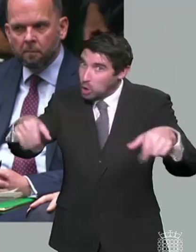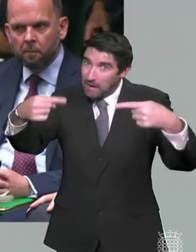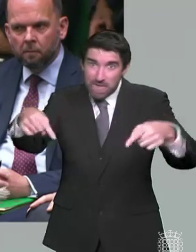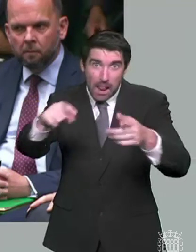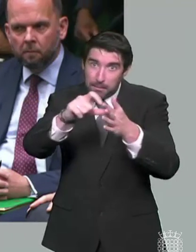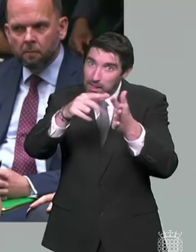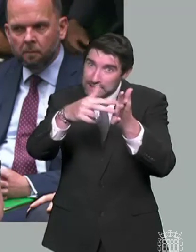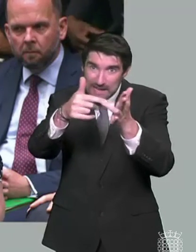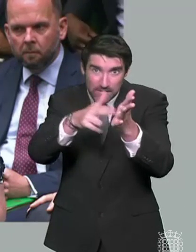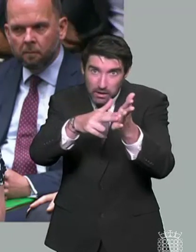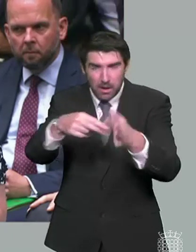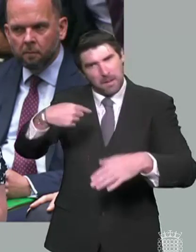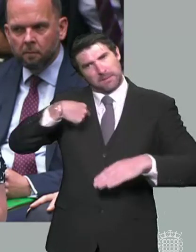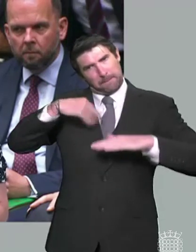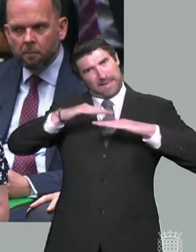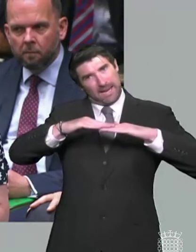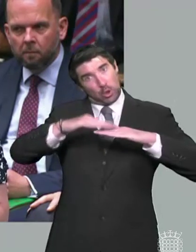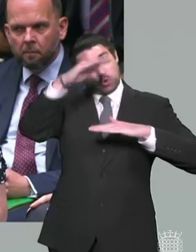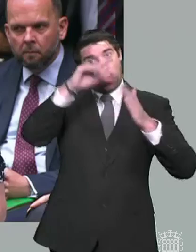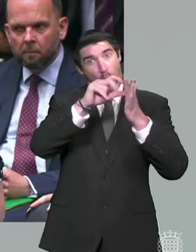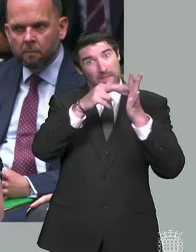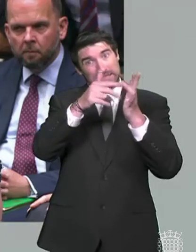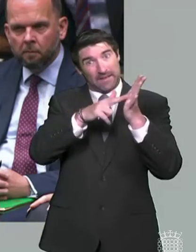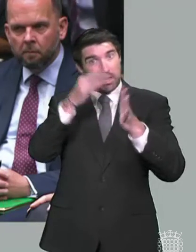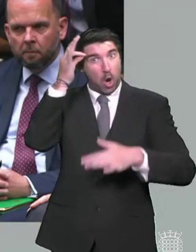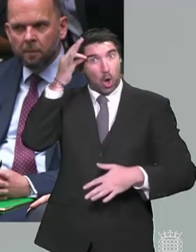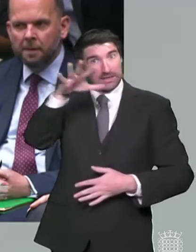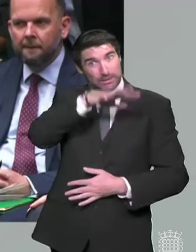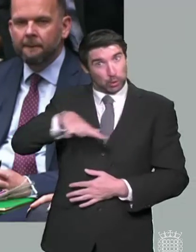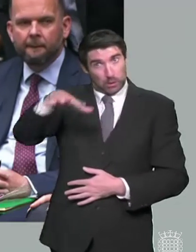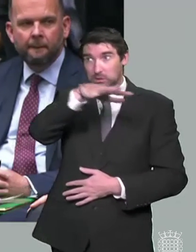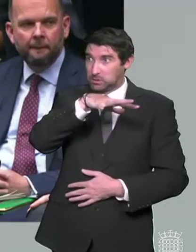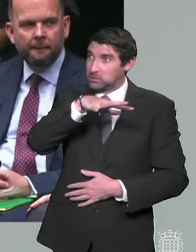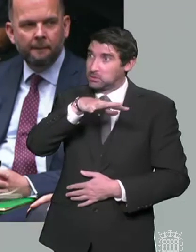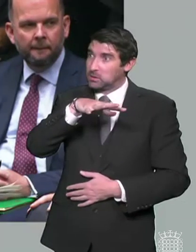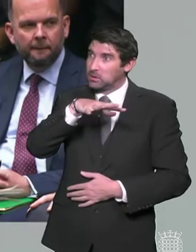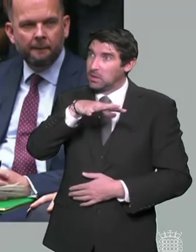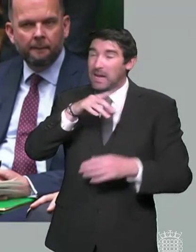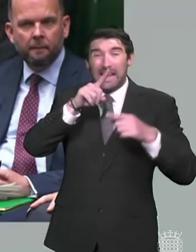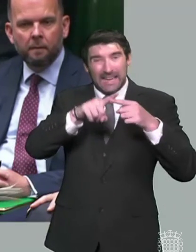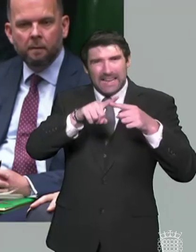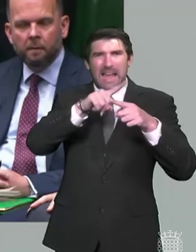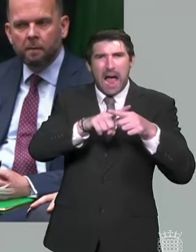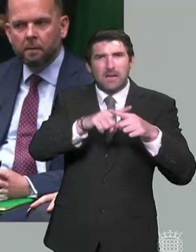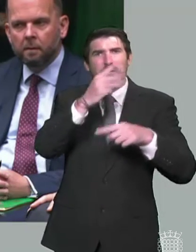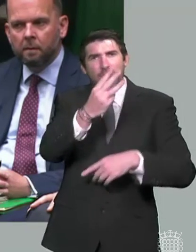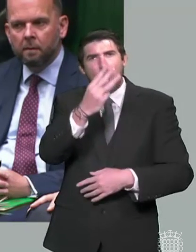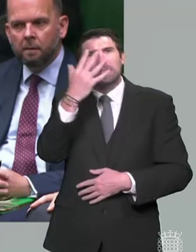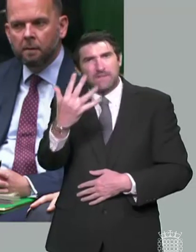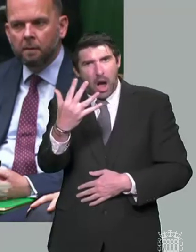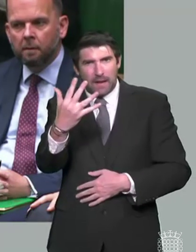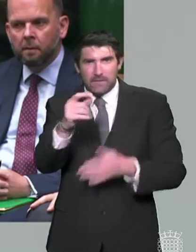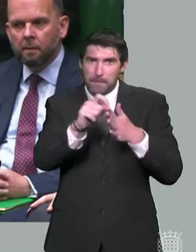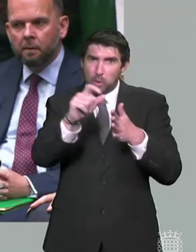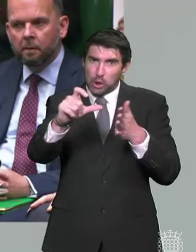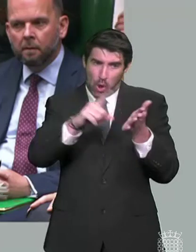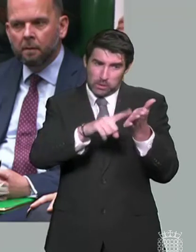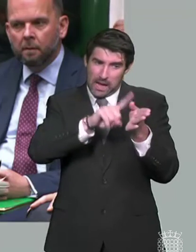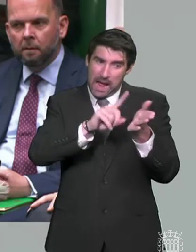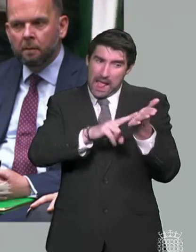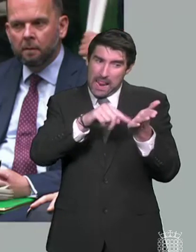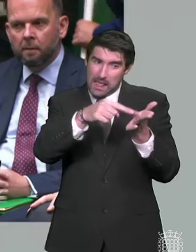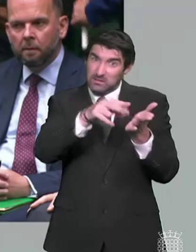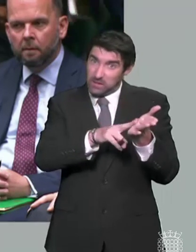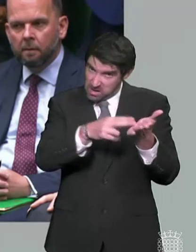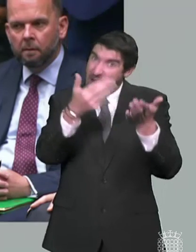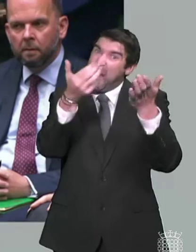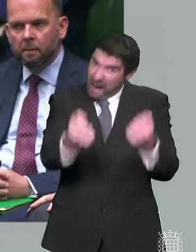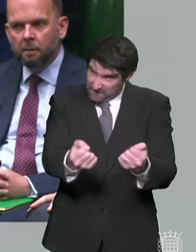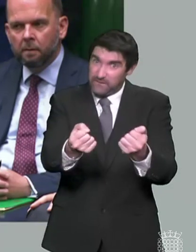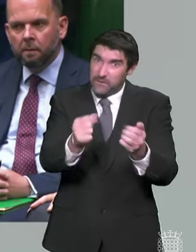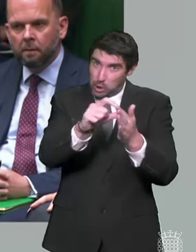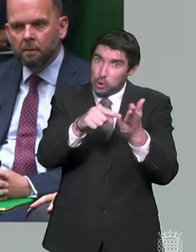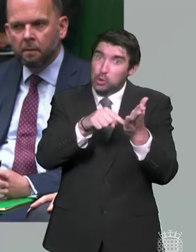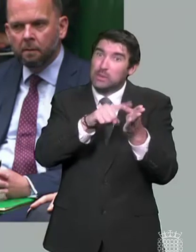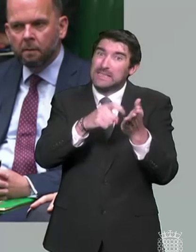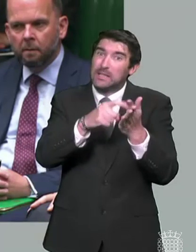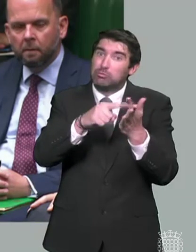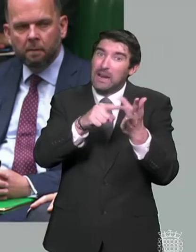In my North Devon constituency, which I on this side of the House clearly know quite well, fuel retailers in the EX35 postcode of Lynton have had access to the duty relief for some time.